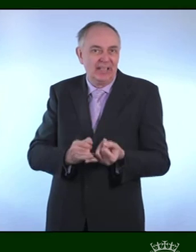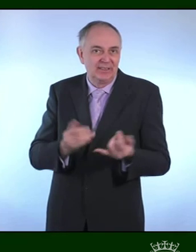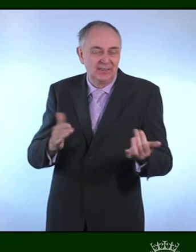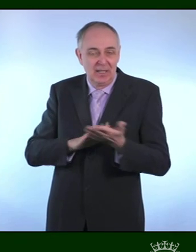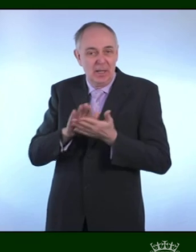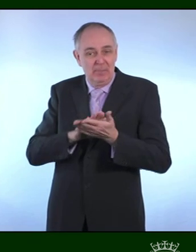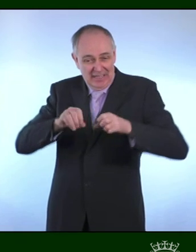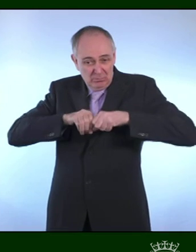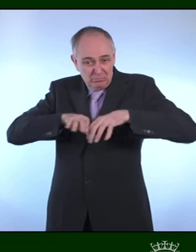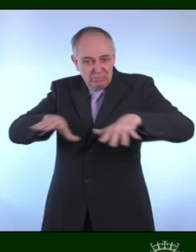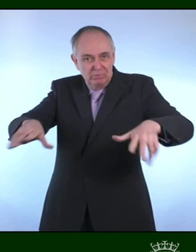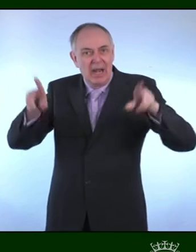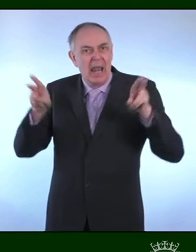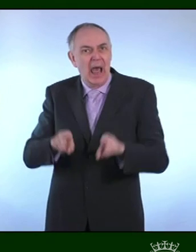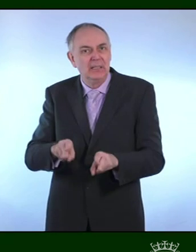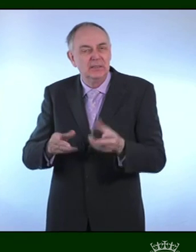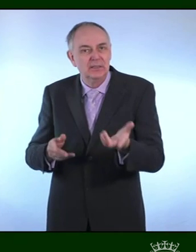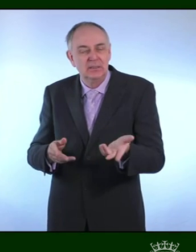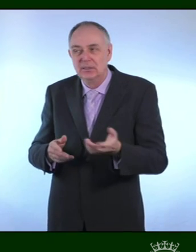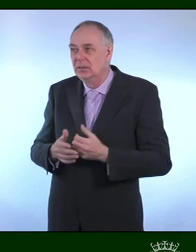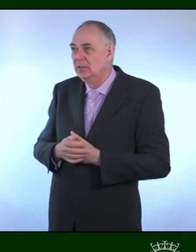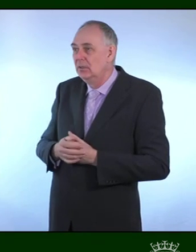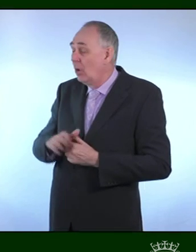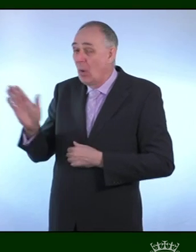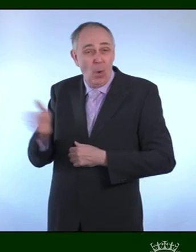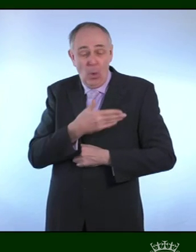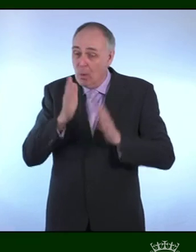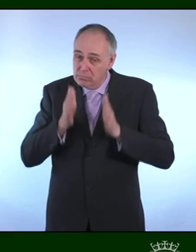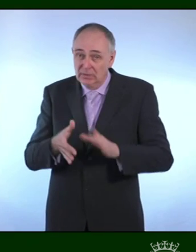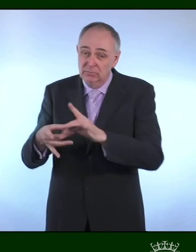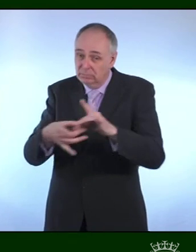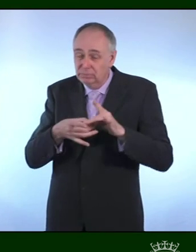We can avoid unnecessary deaths, but only if we all act together.